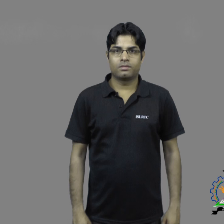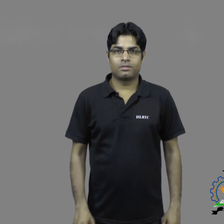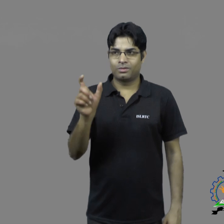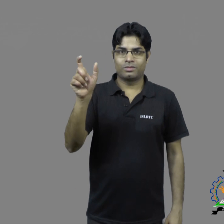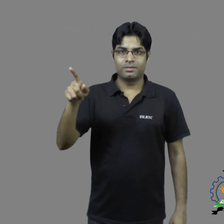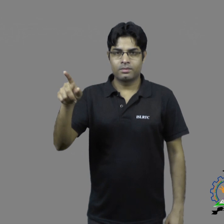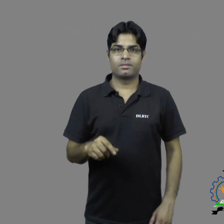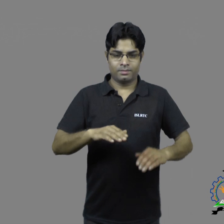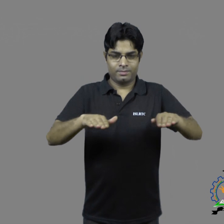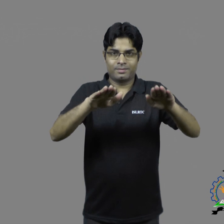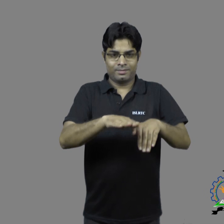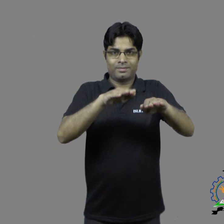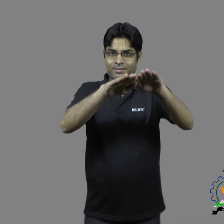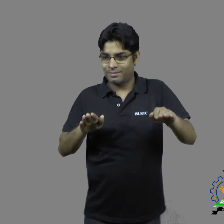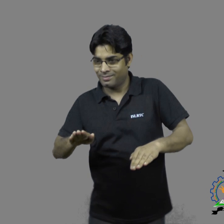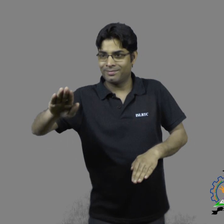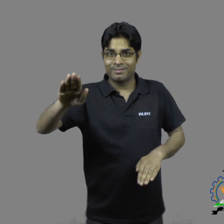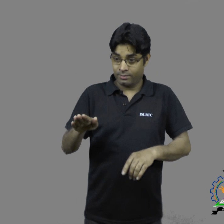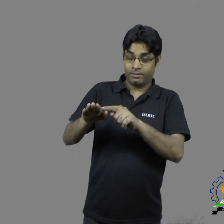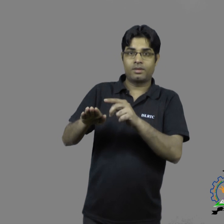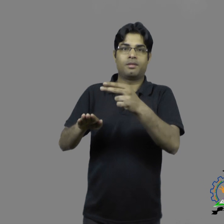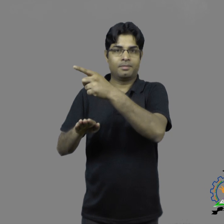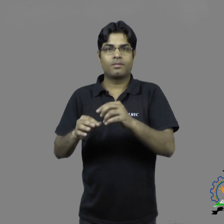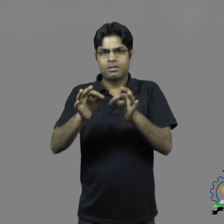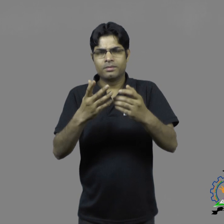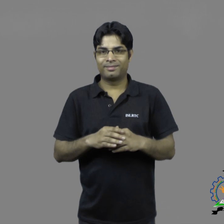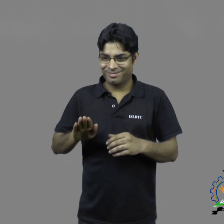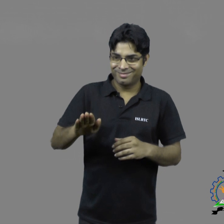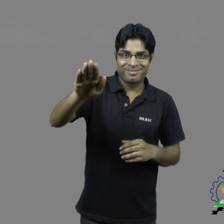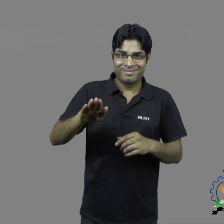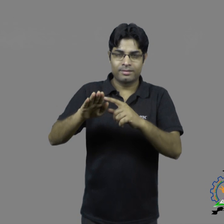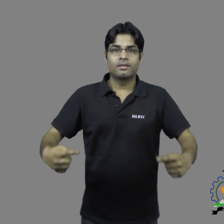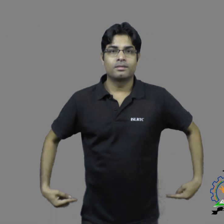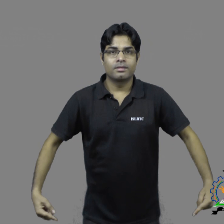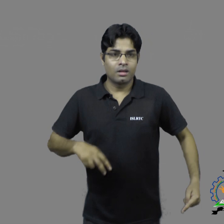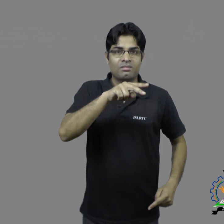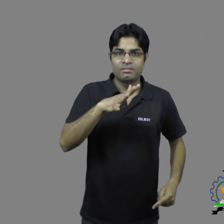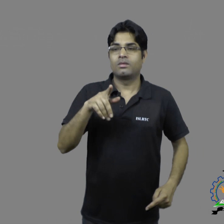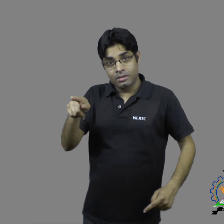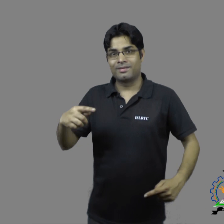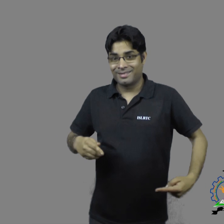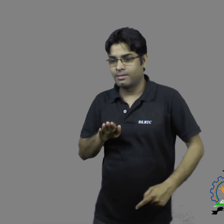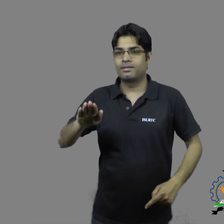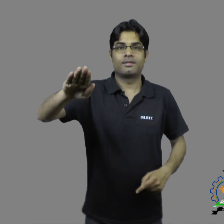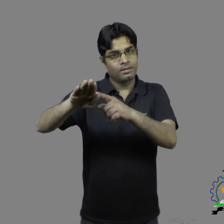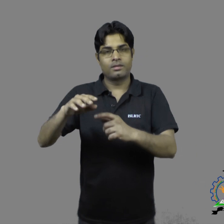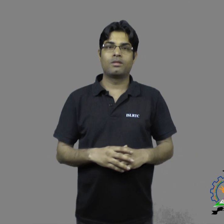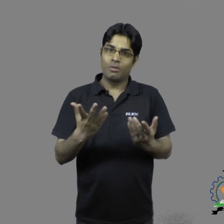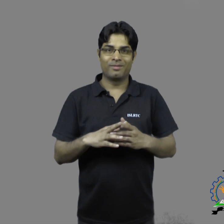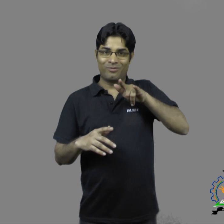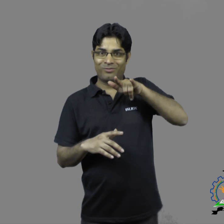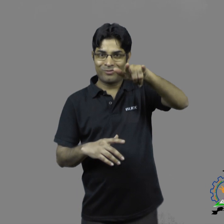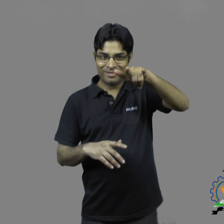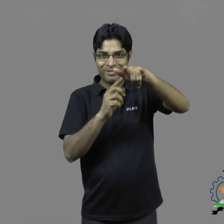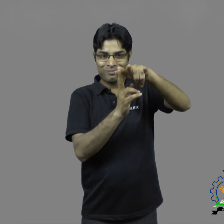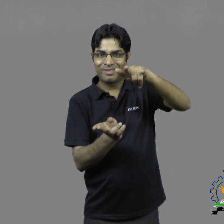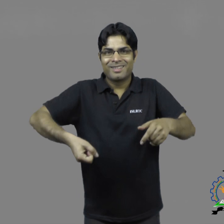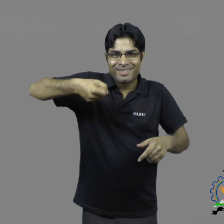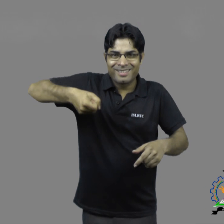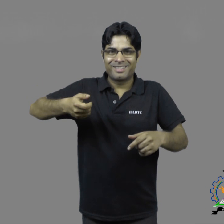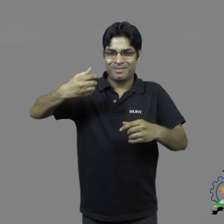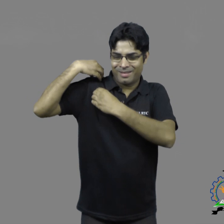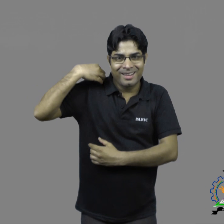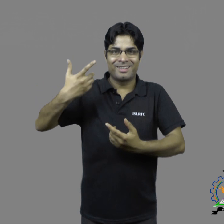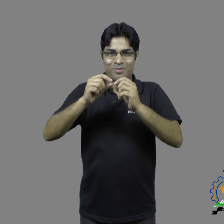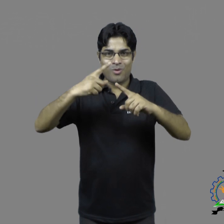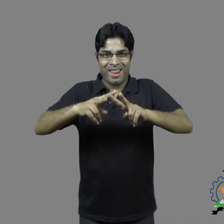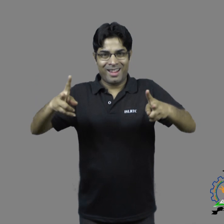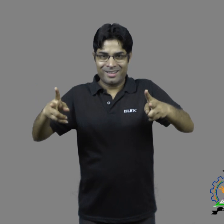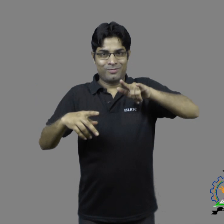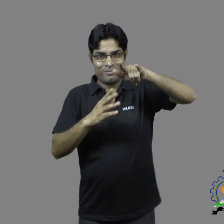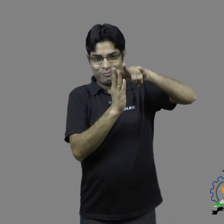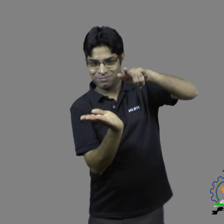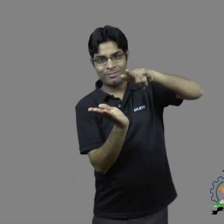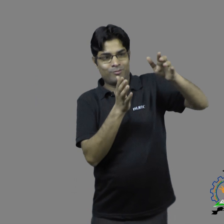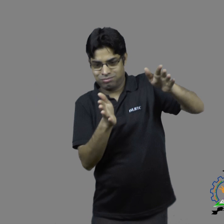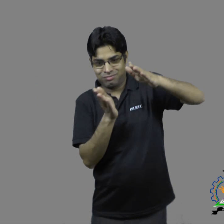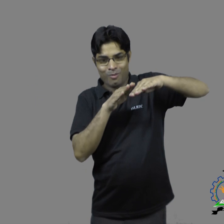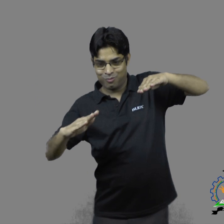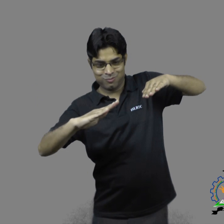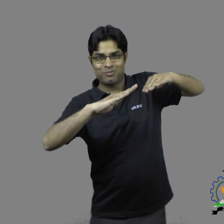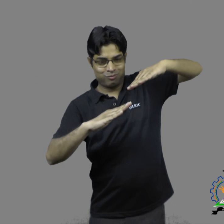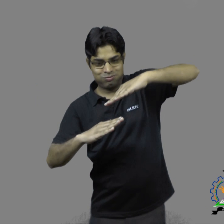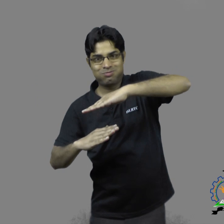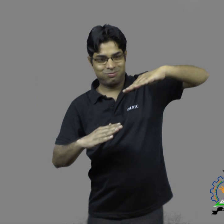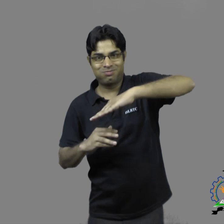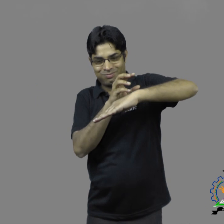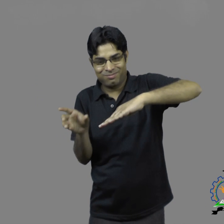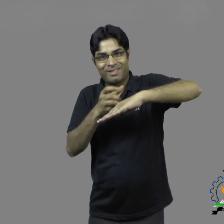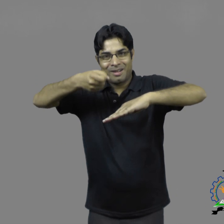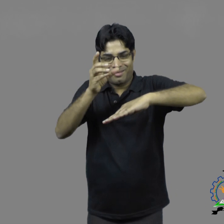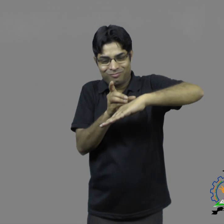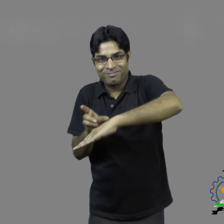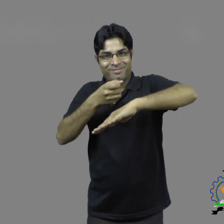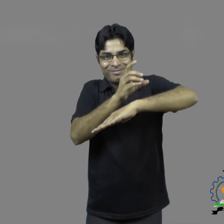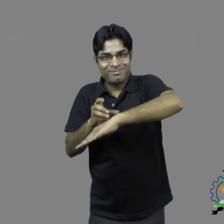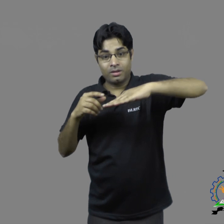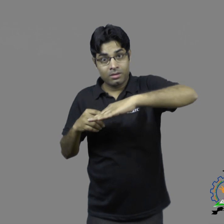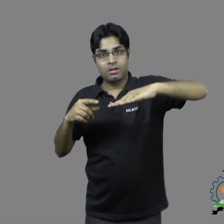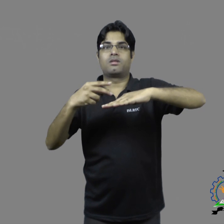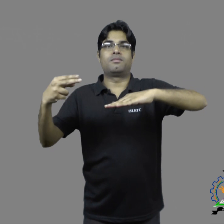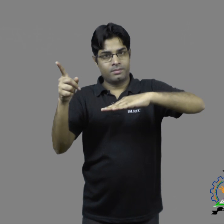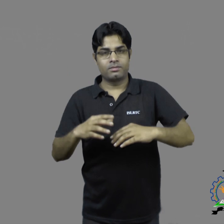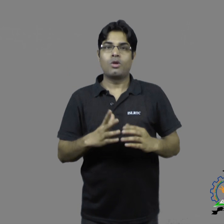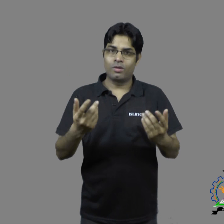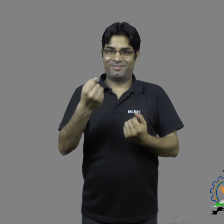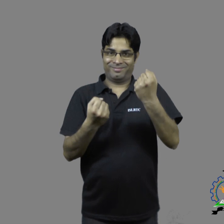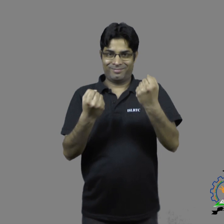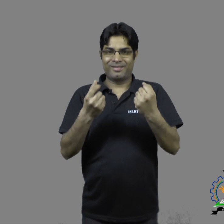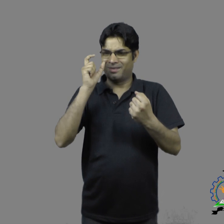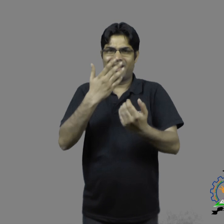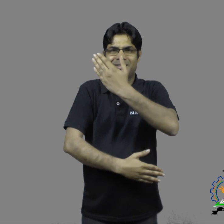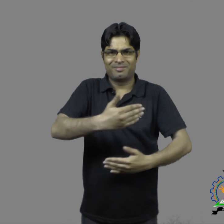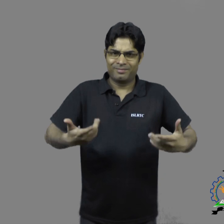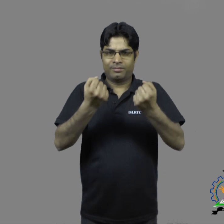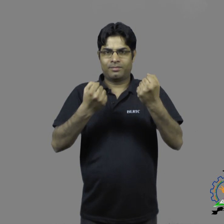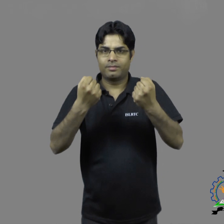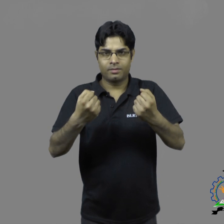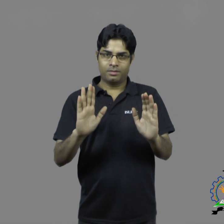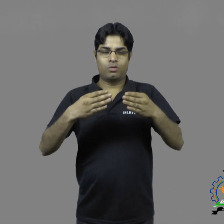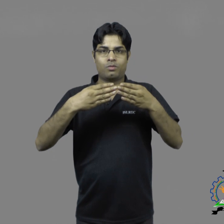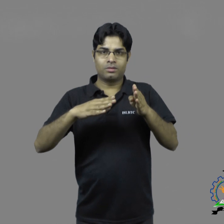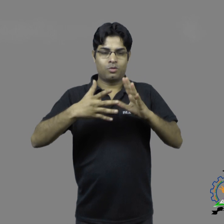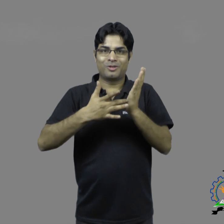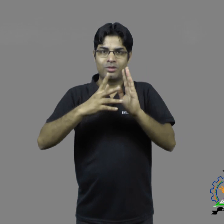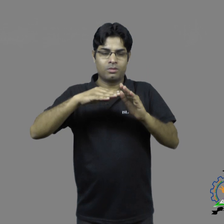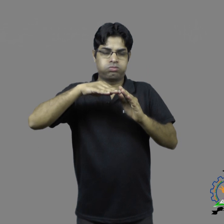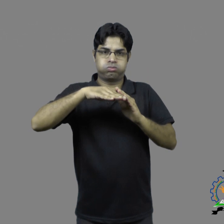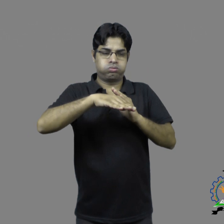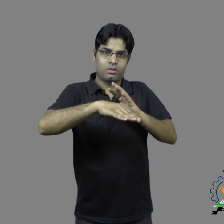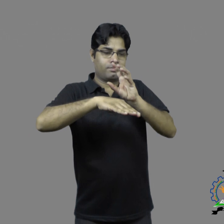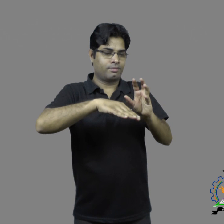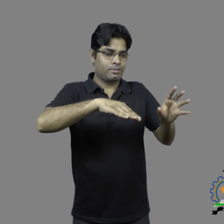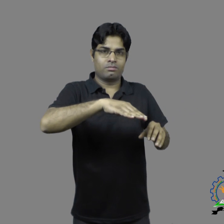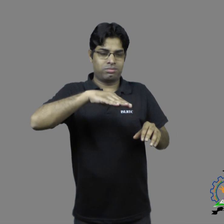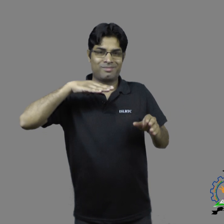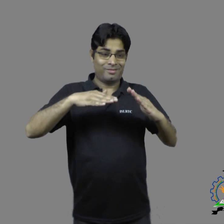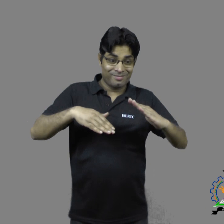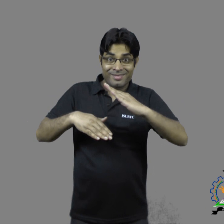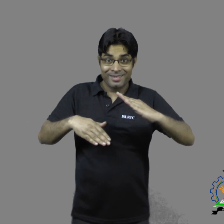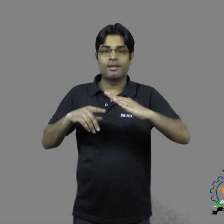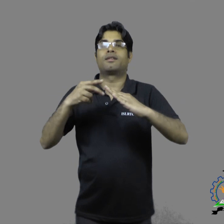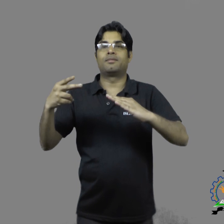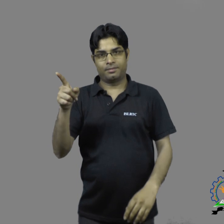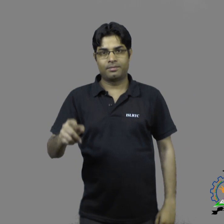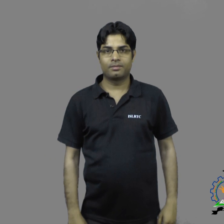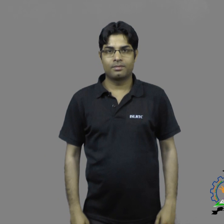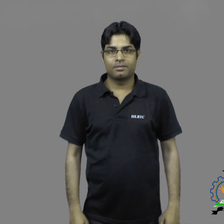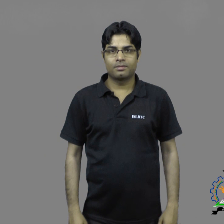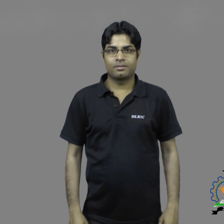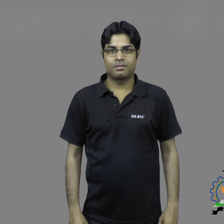Ramp